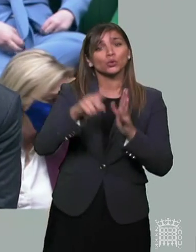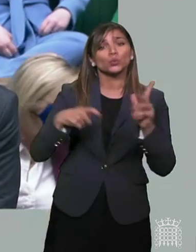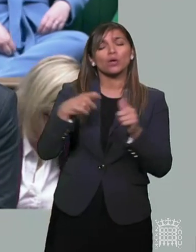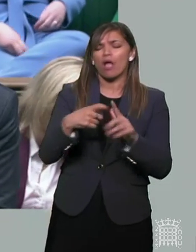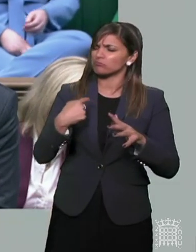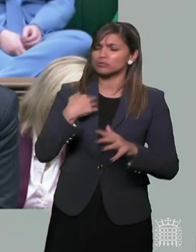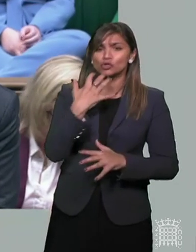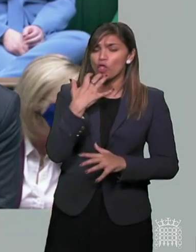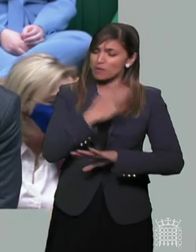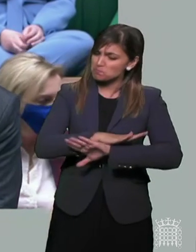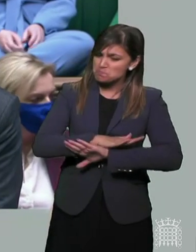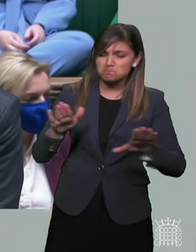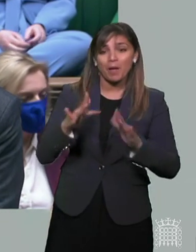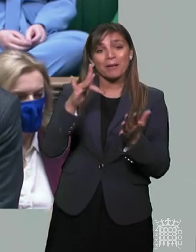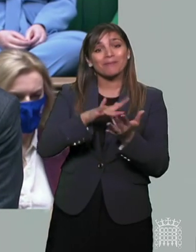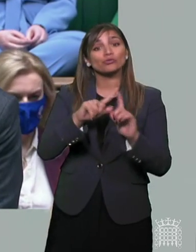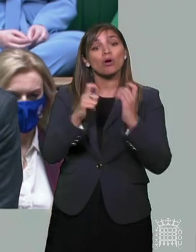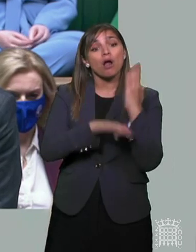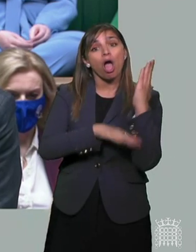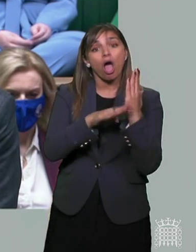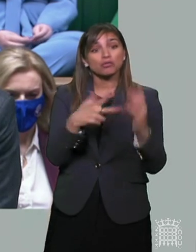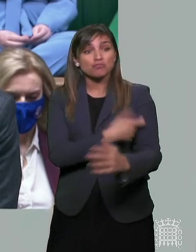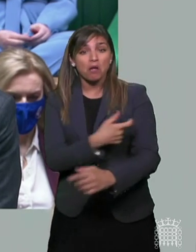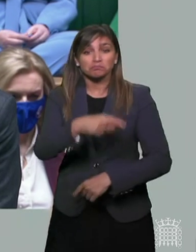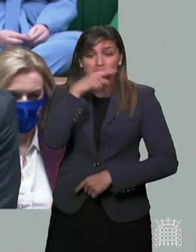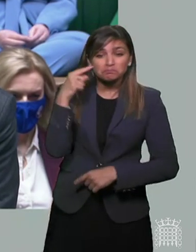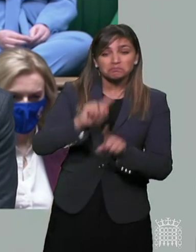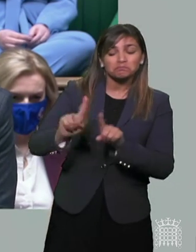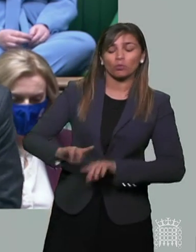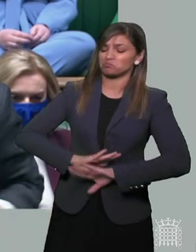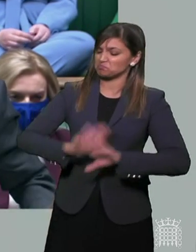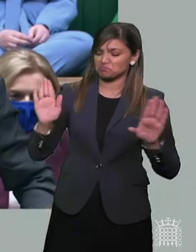We will not tolerate middle-class drug use any more than any other kind of drug use.